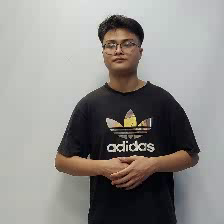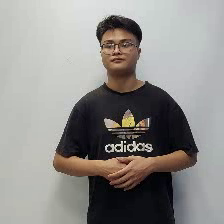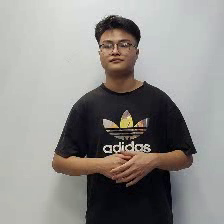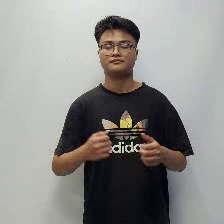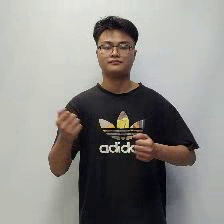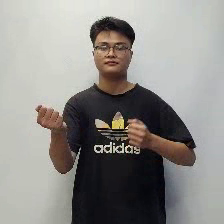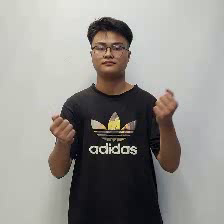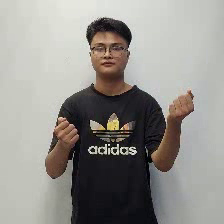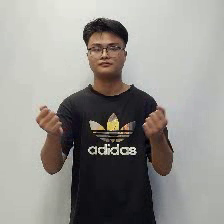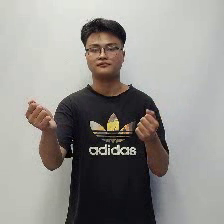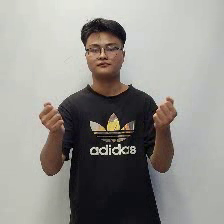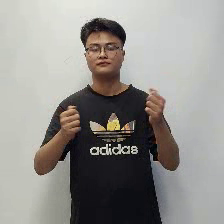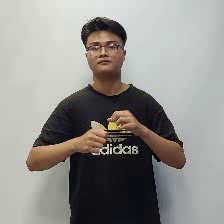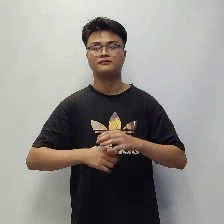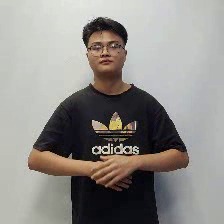Ô tô